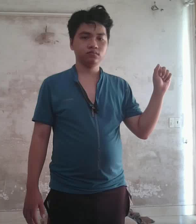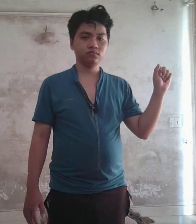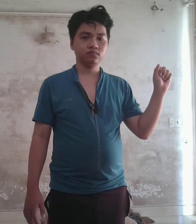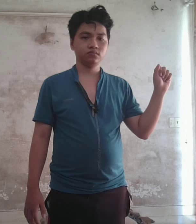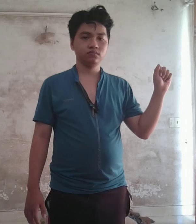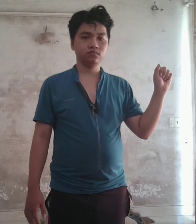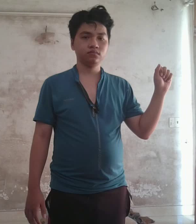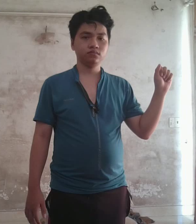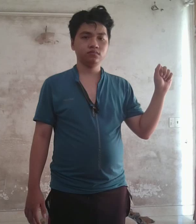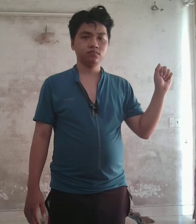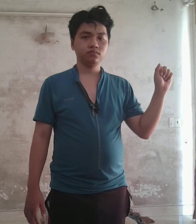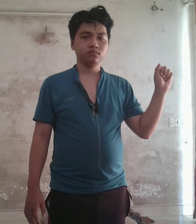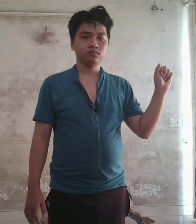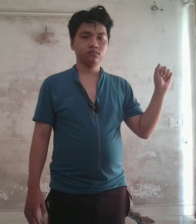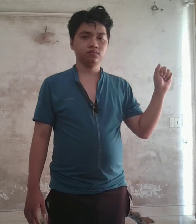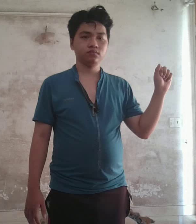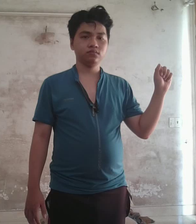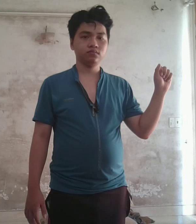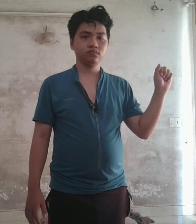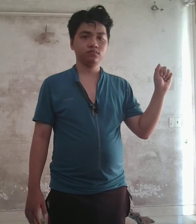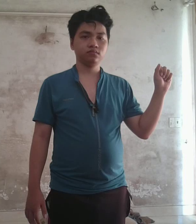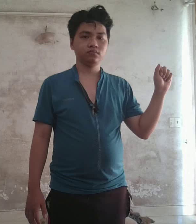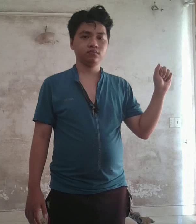a